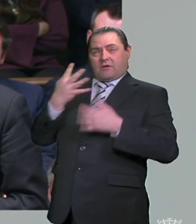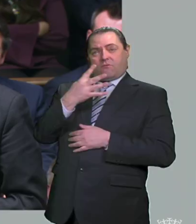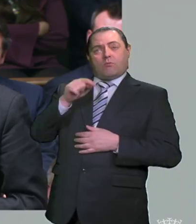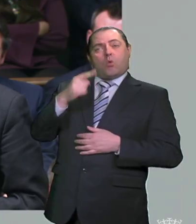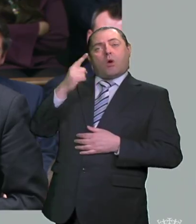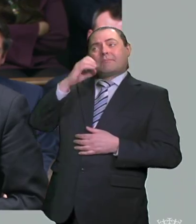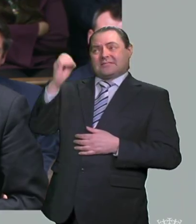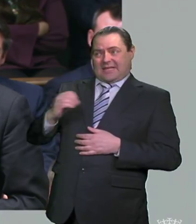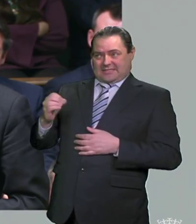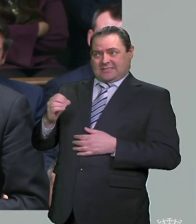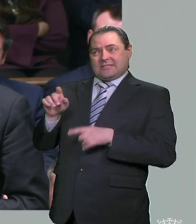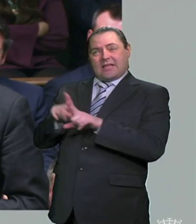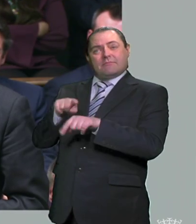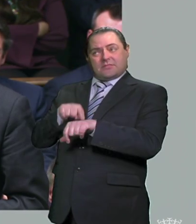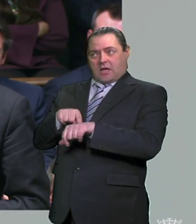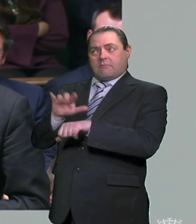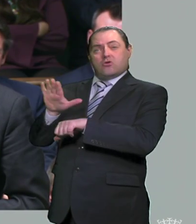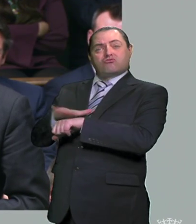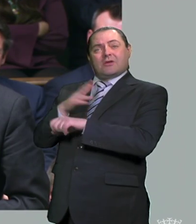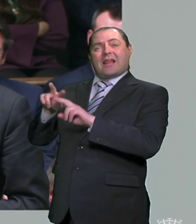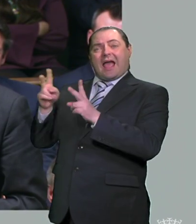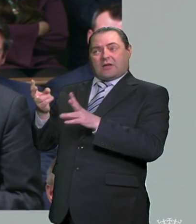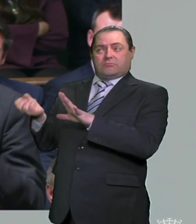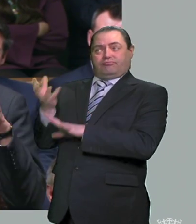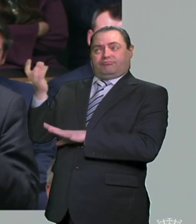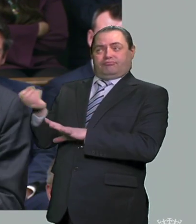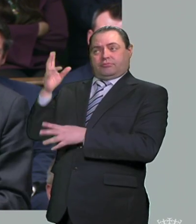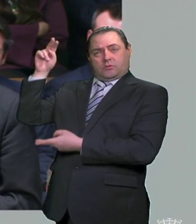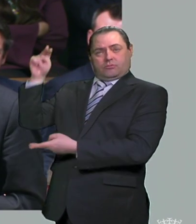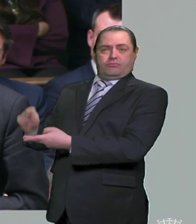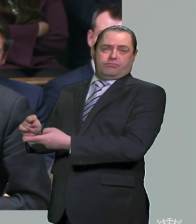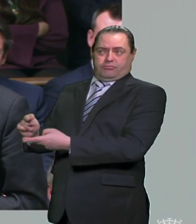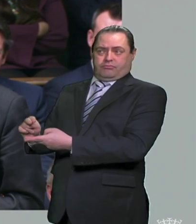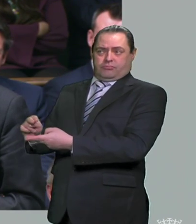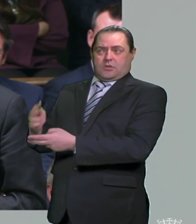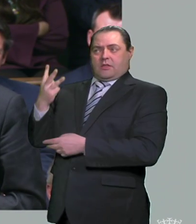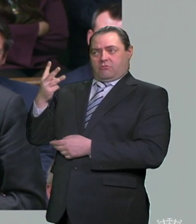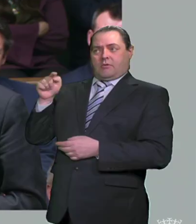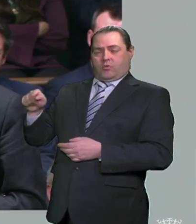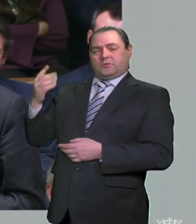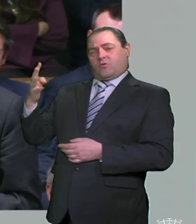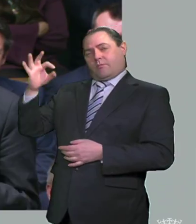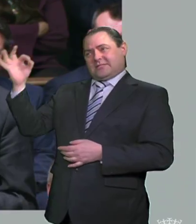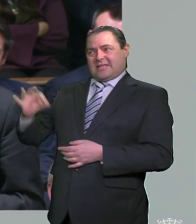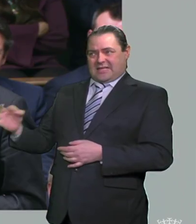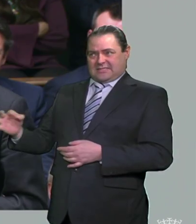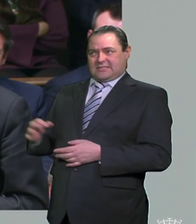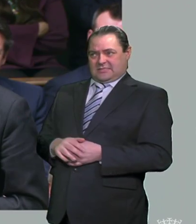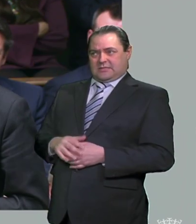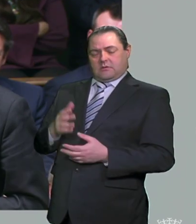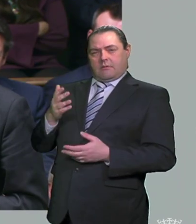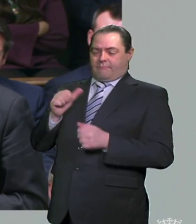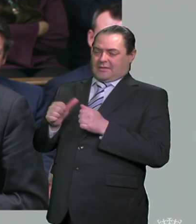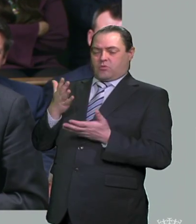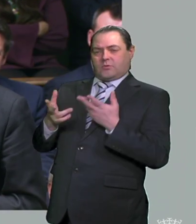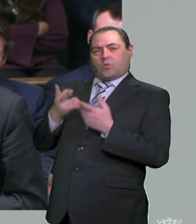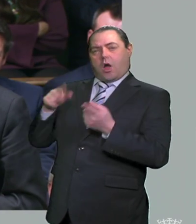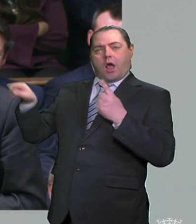At the same time, greenhouse gas emissions fell by 3.4%, which is more than in comparable countries.